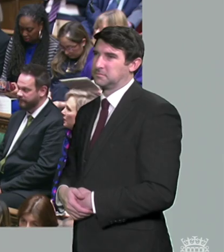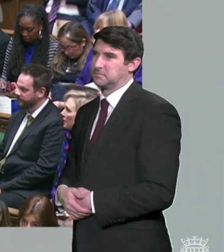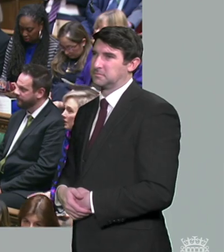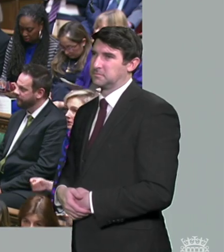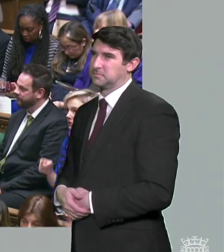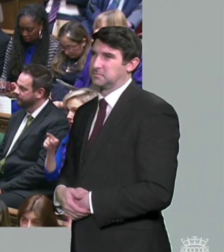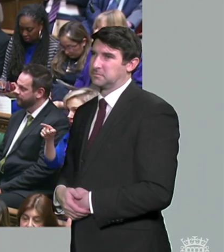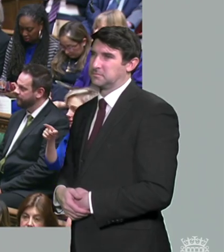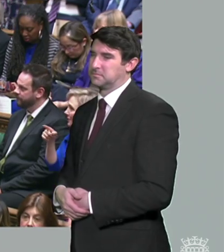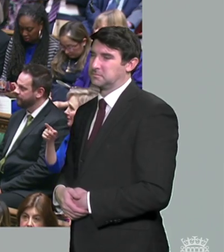That is false.